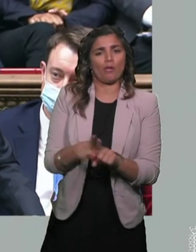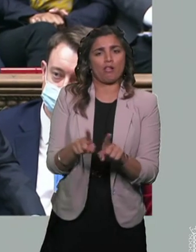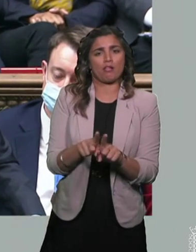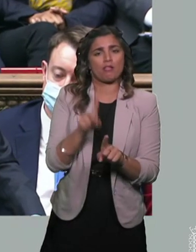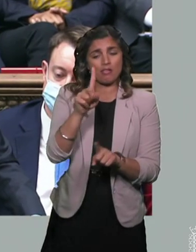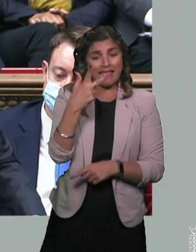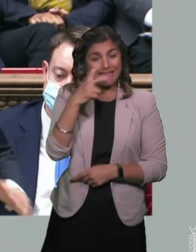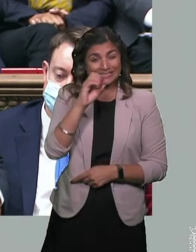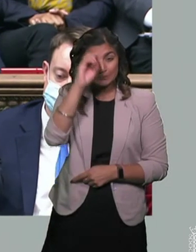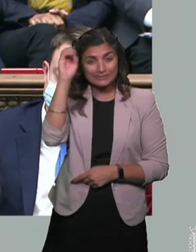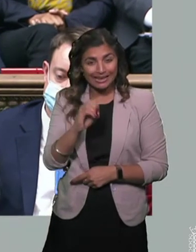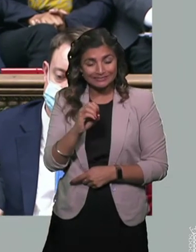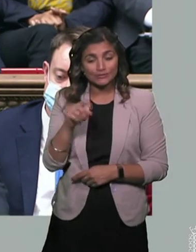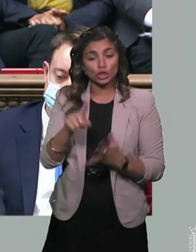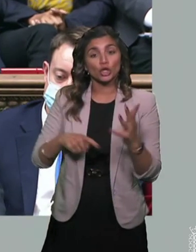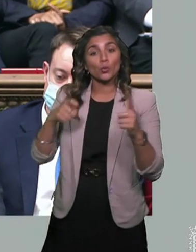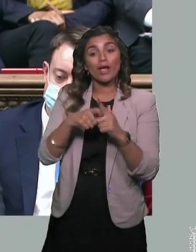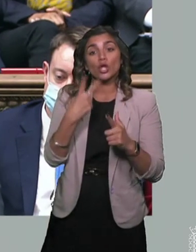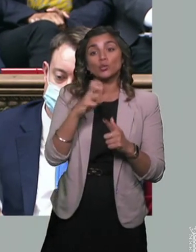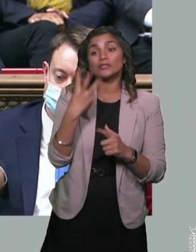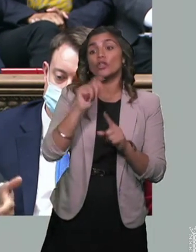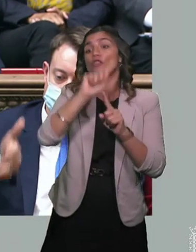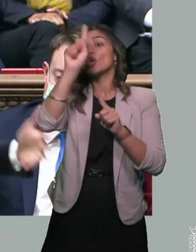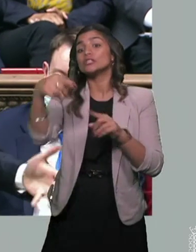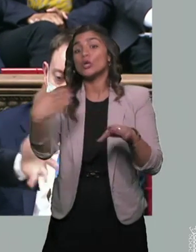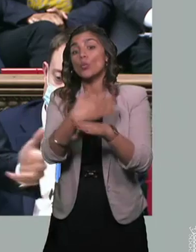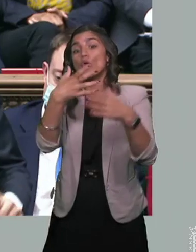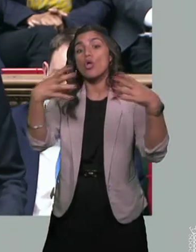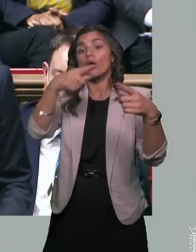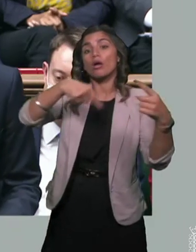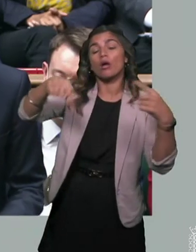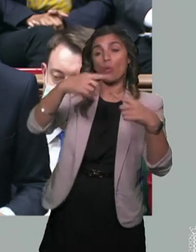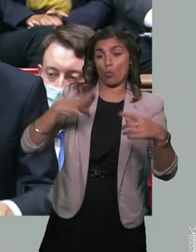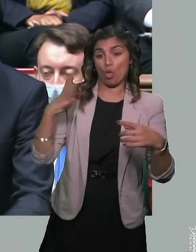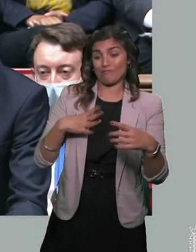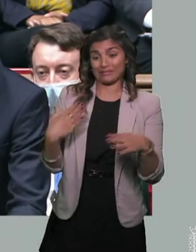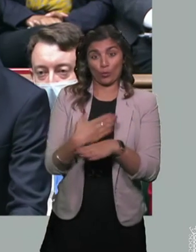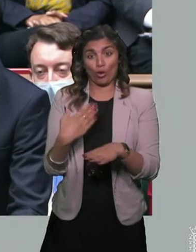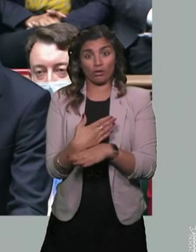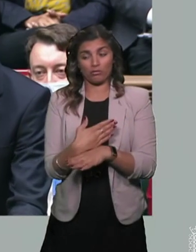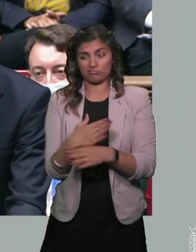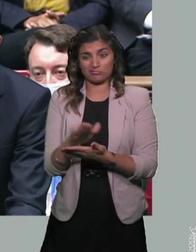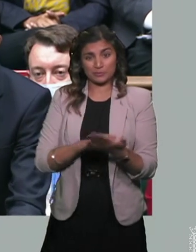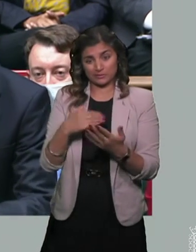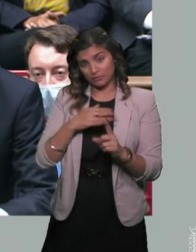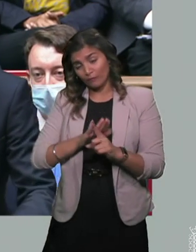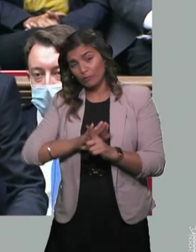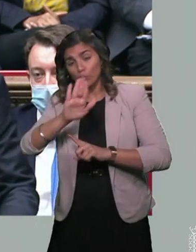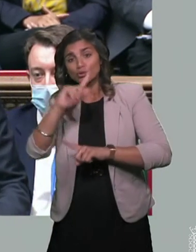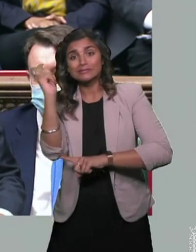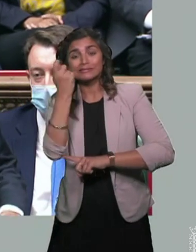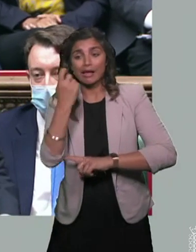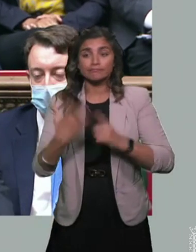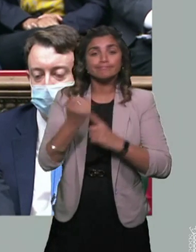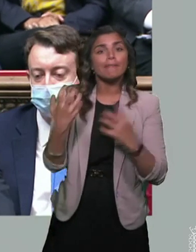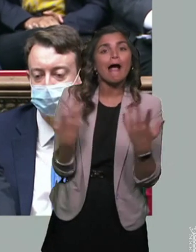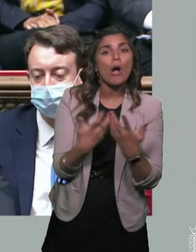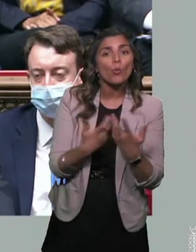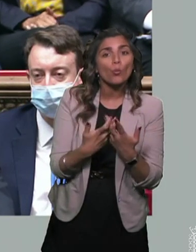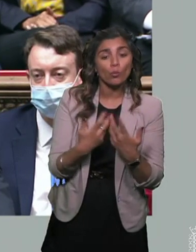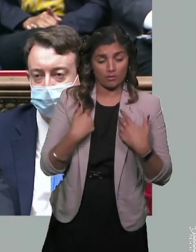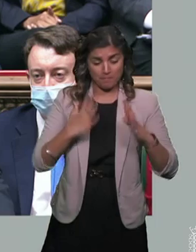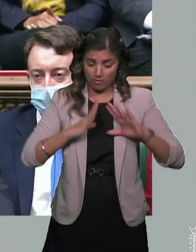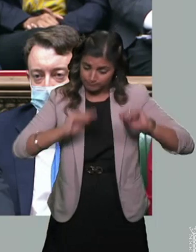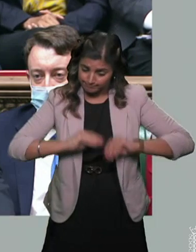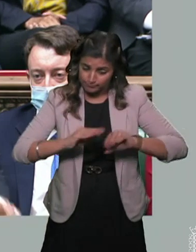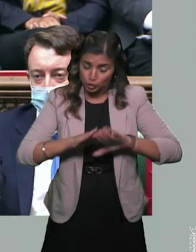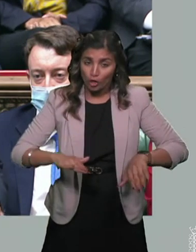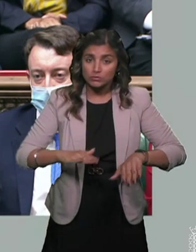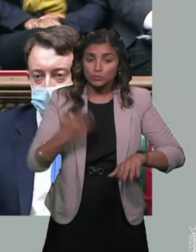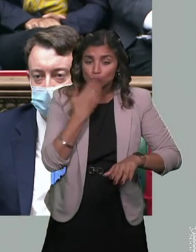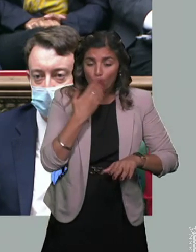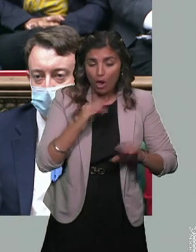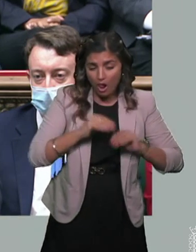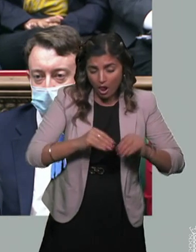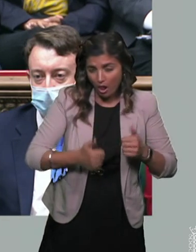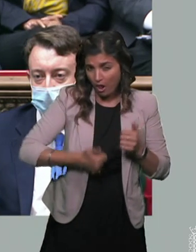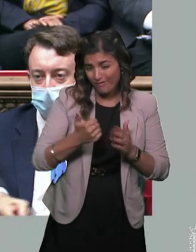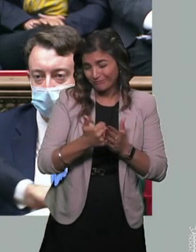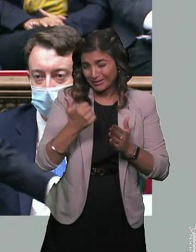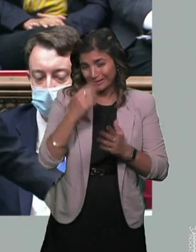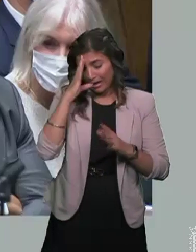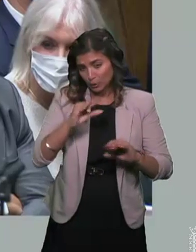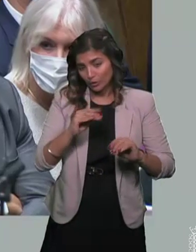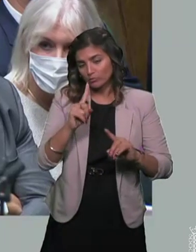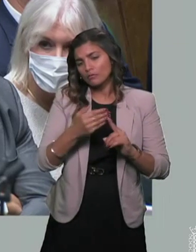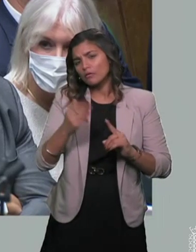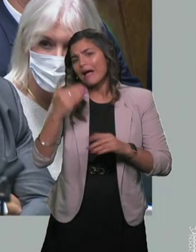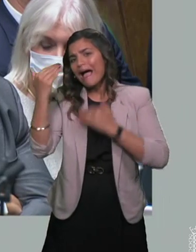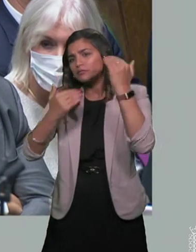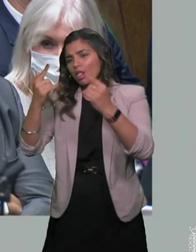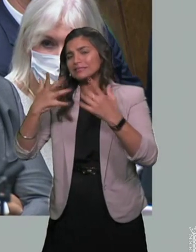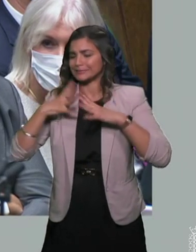With 80% of the UK’s 2030 workforce already in work, our future success depends on not just the schooling we give our children but the lifelong learning we offer to adults.